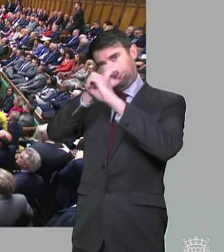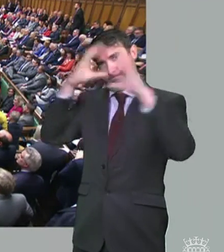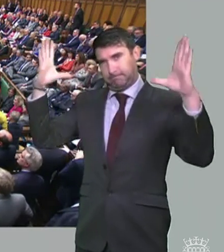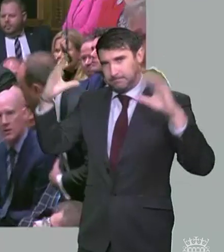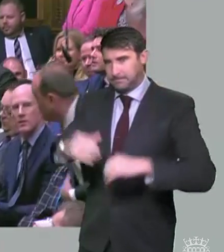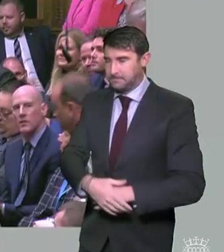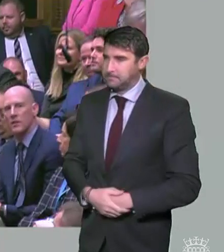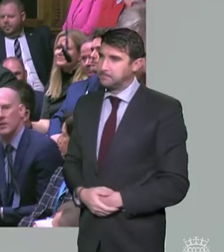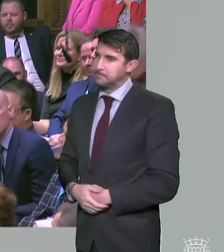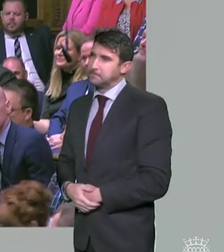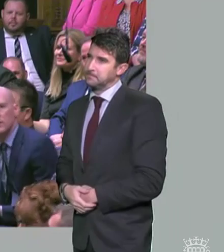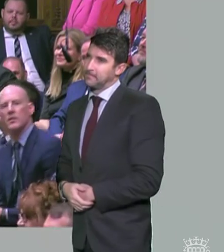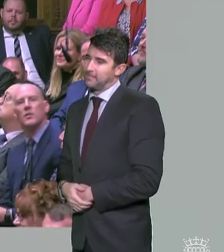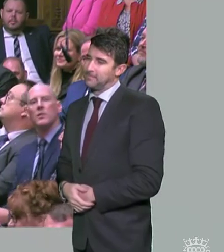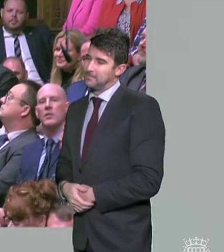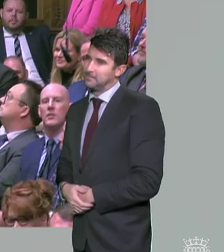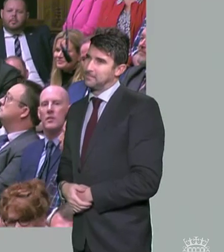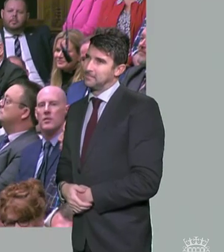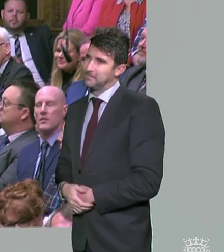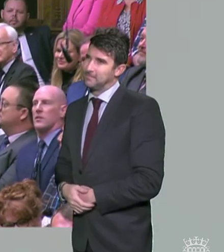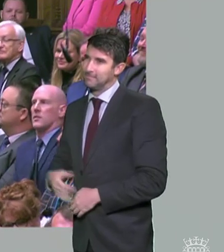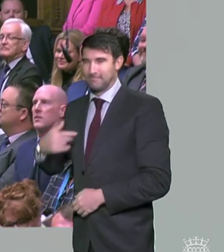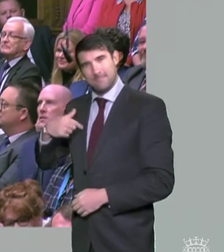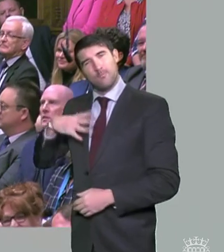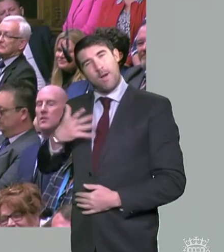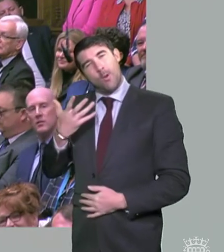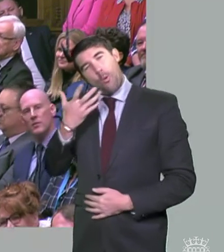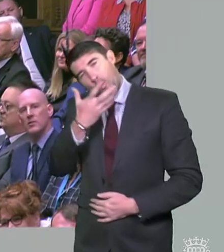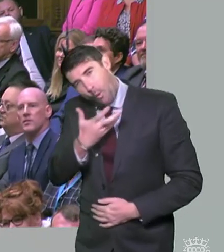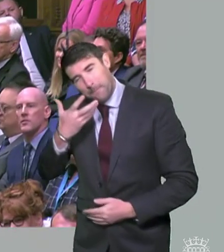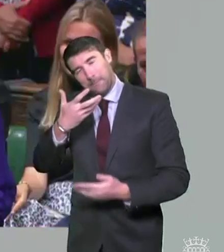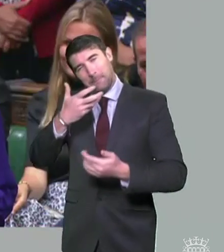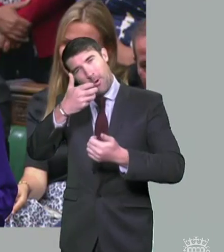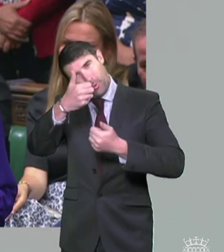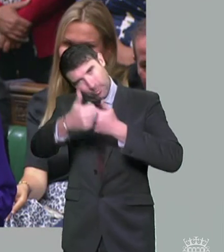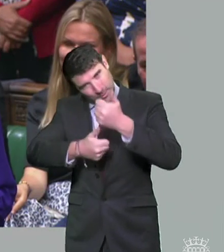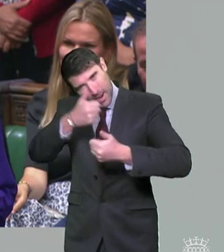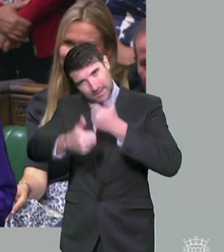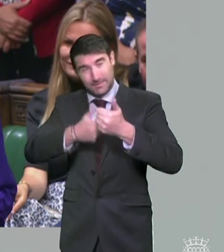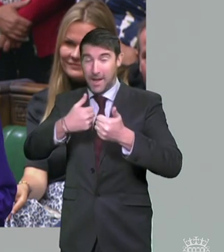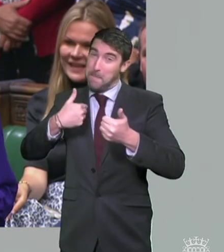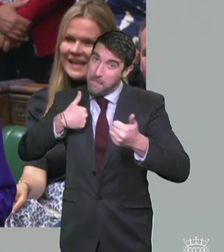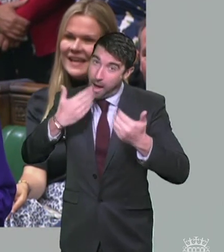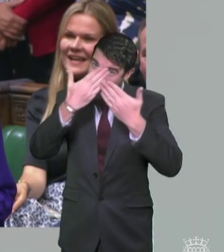I want to warmly congratulate my right honourable Friend on becoming the third woman Prime Minister of this great country.